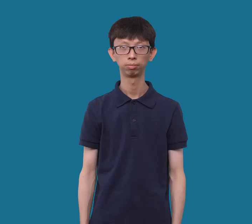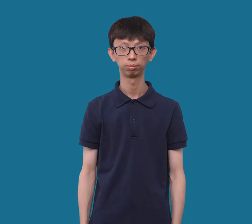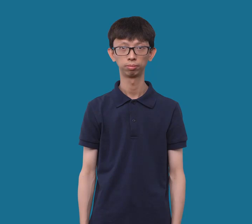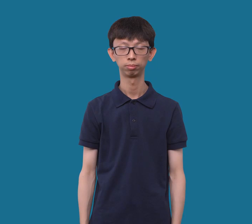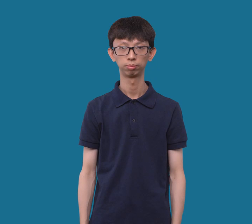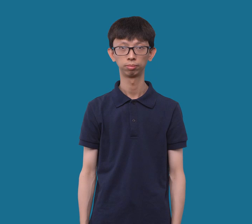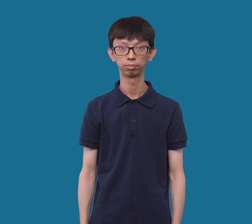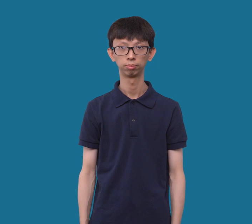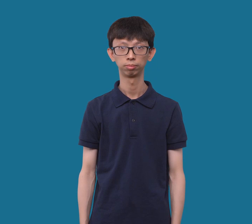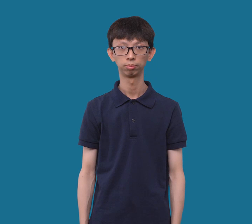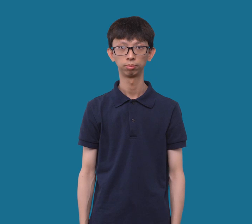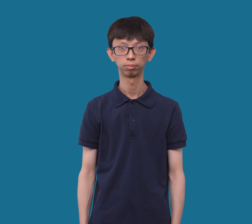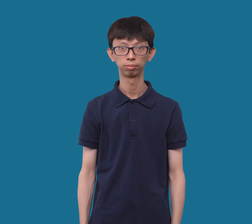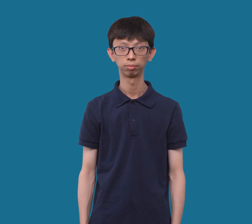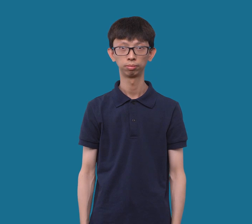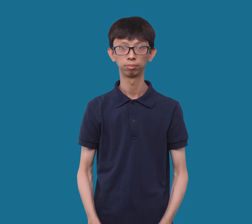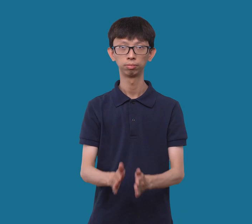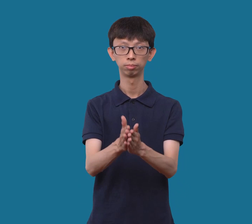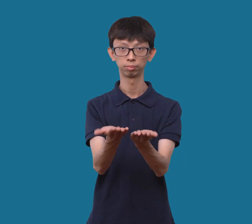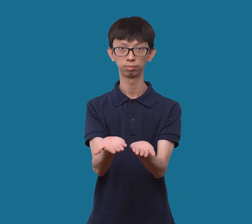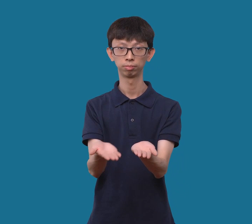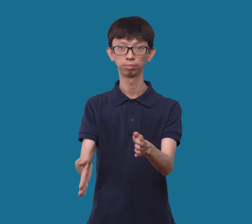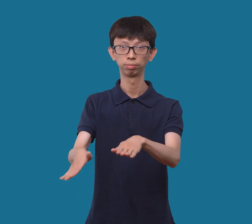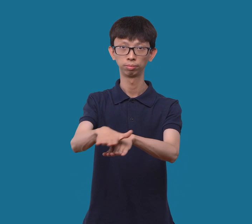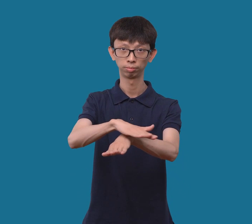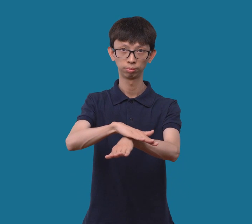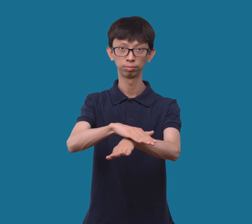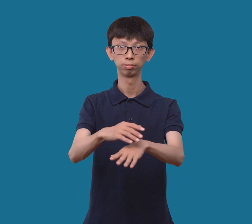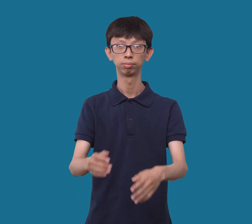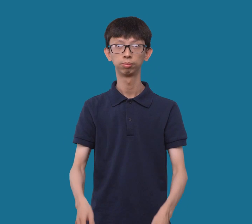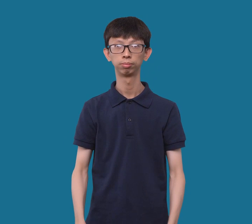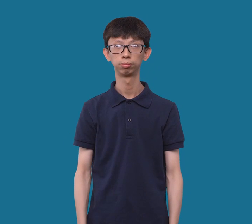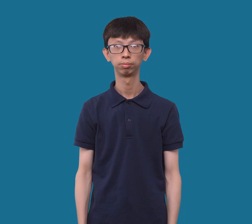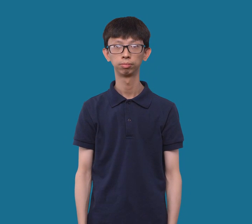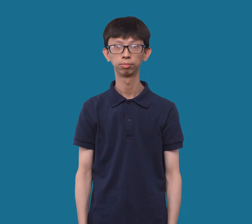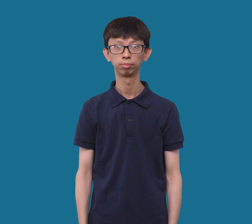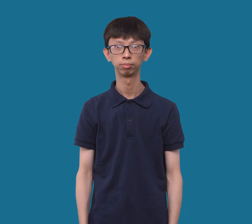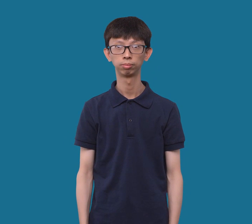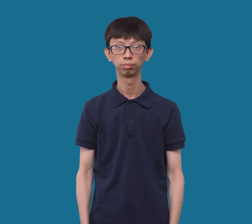bọc sách